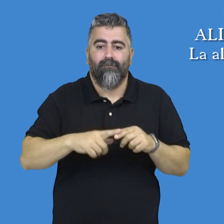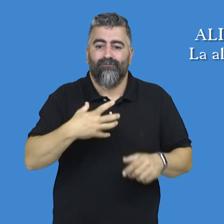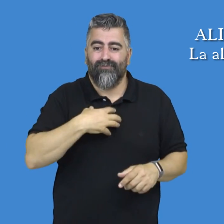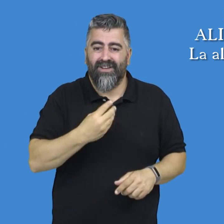poder